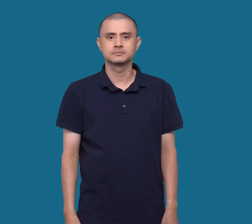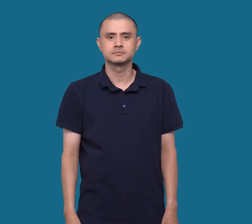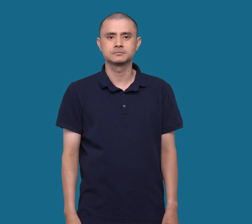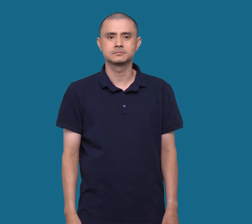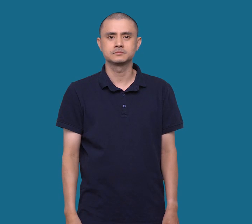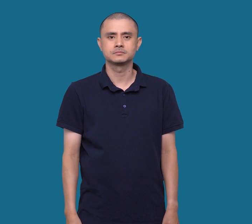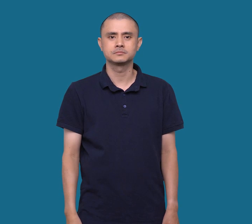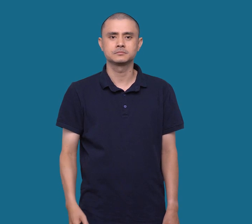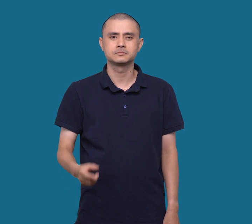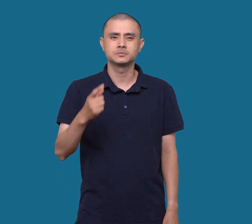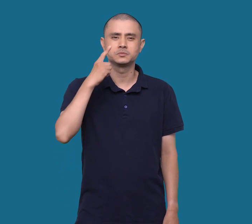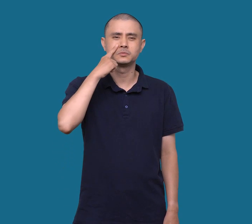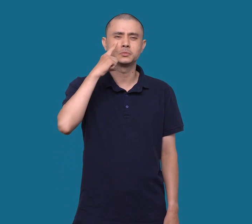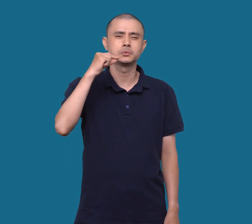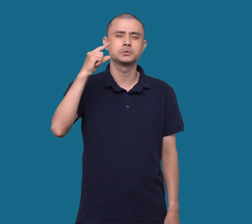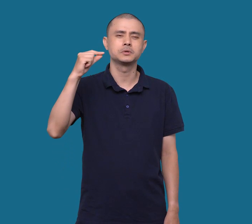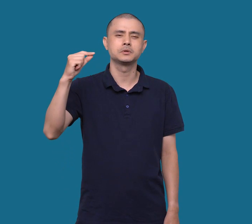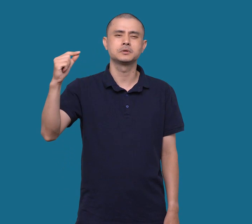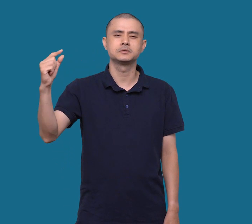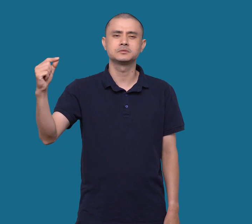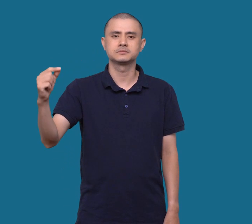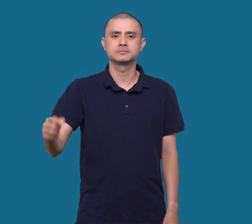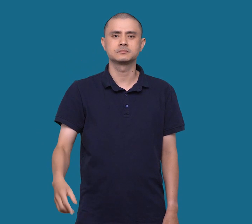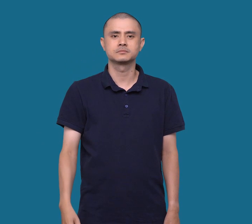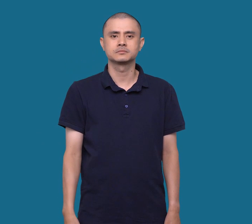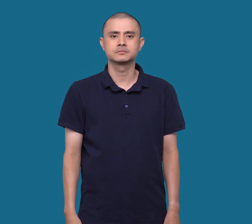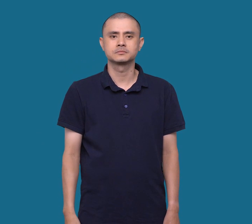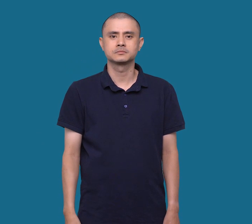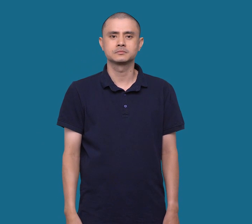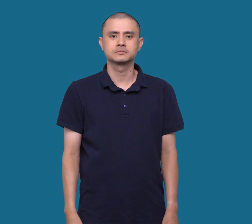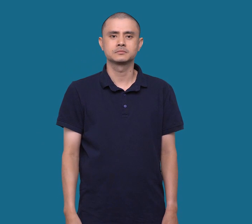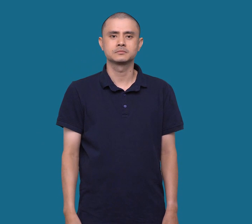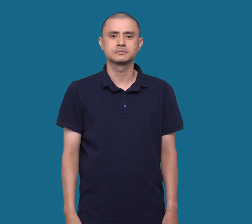thói quen